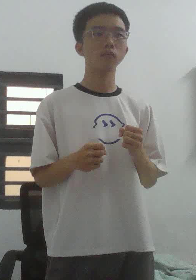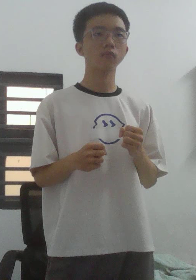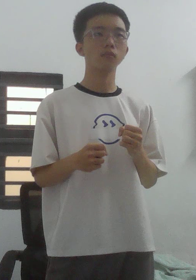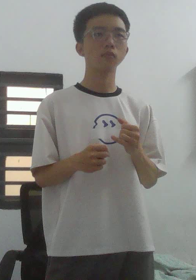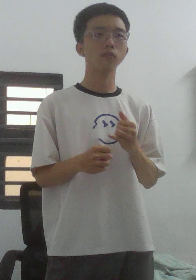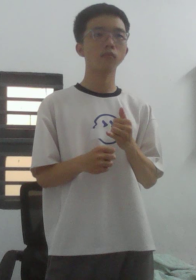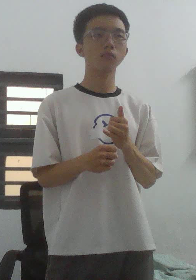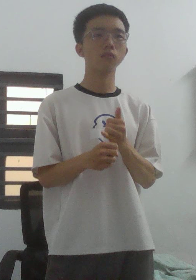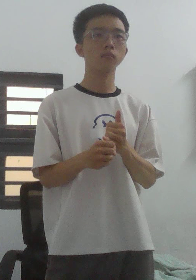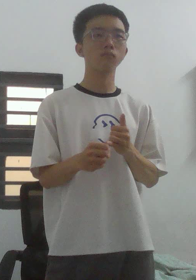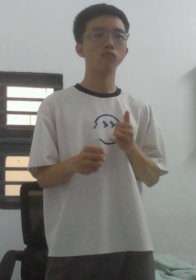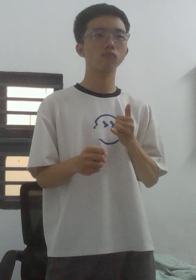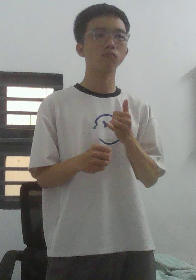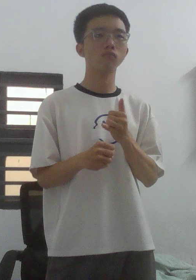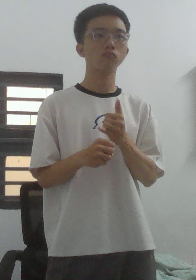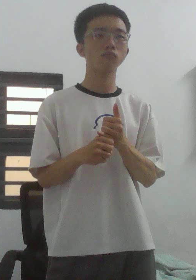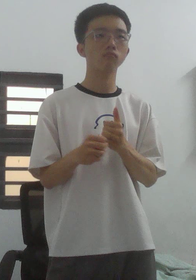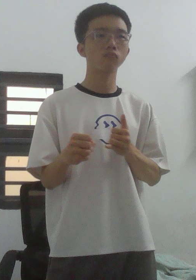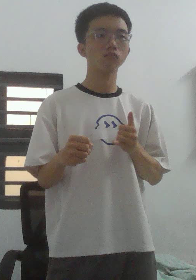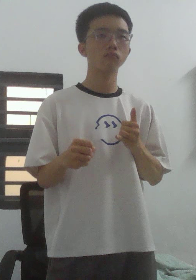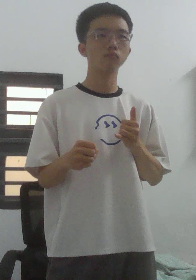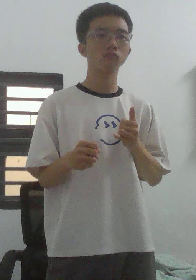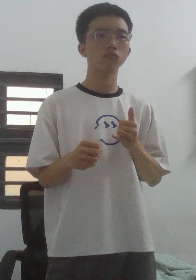cuoi nam